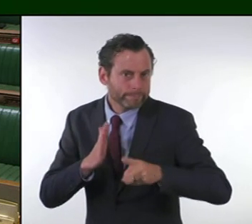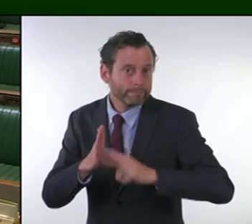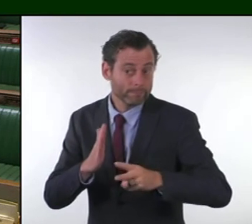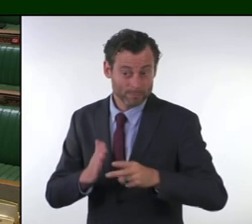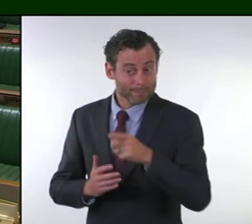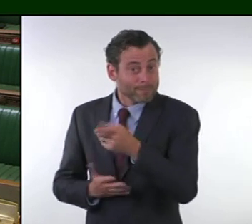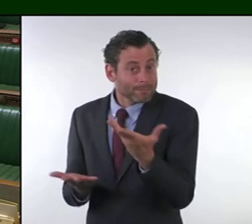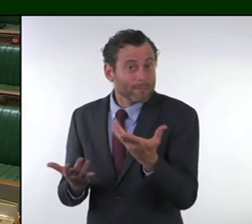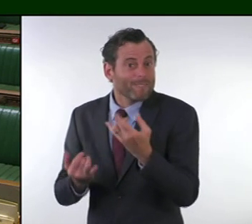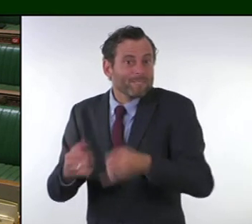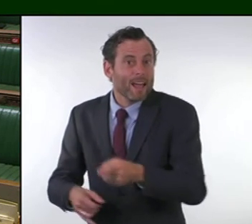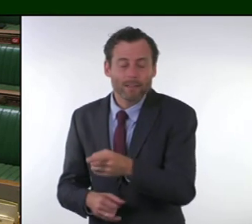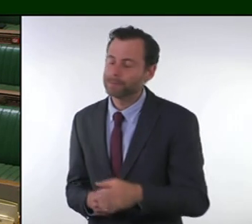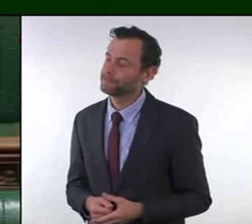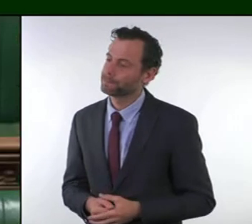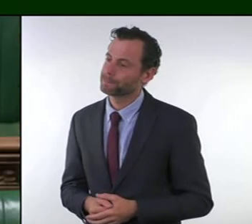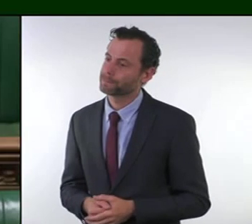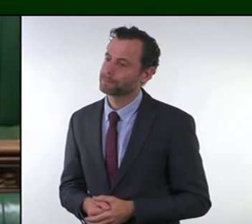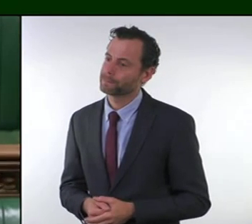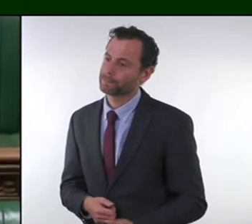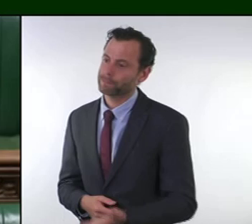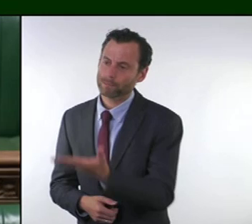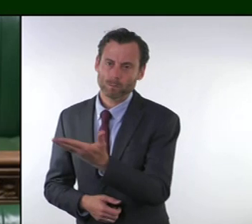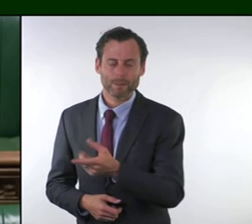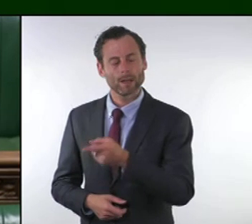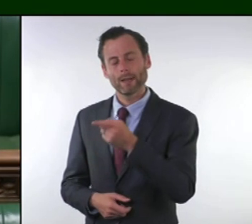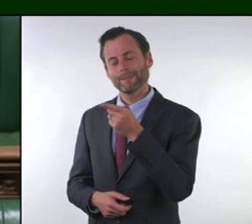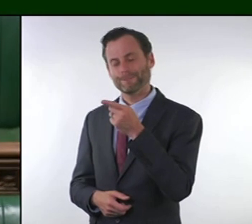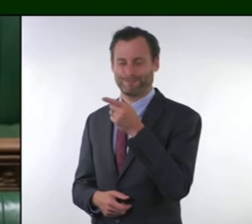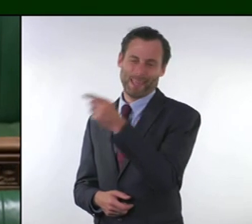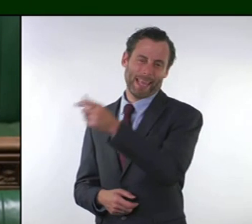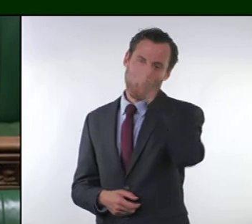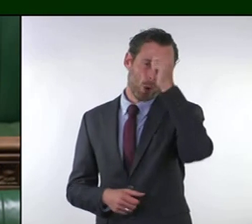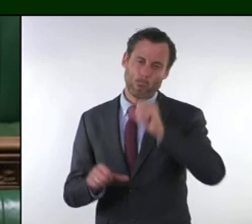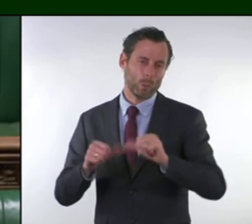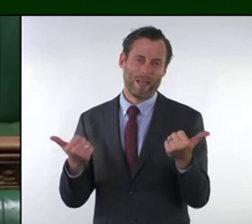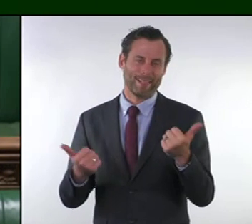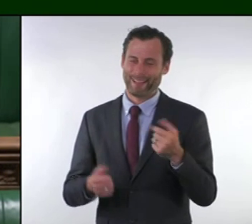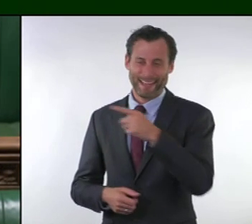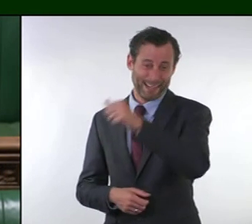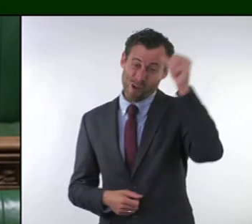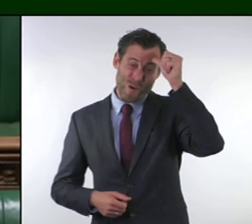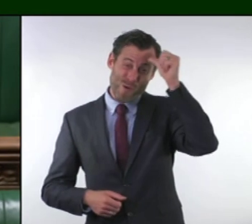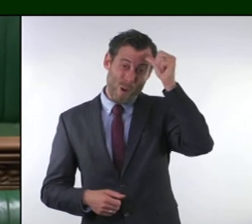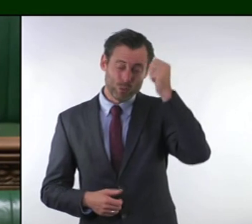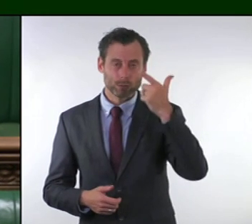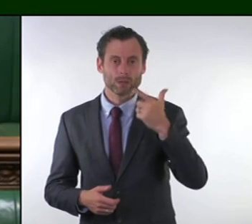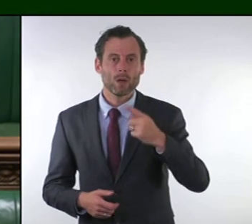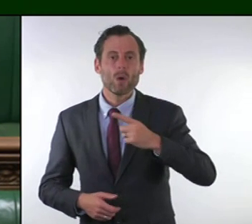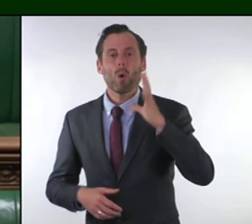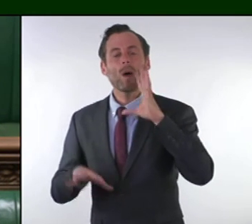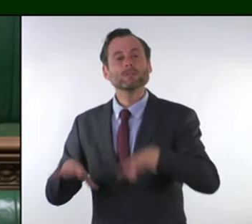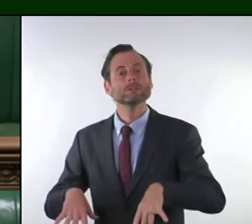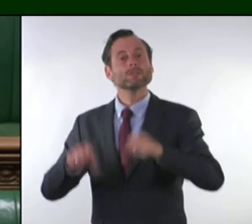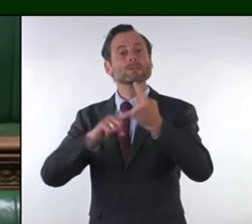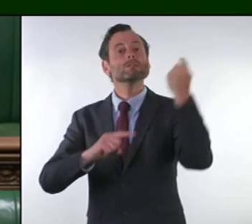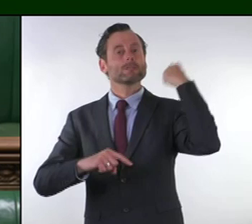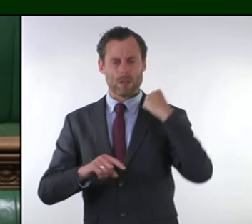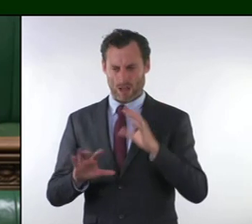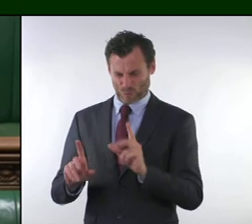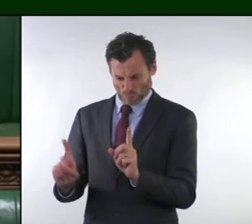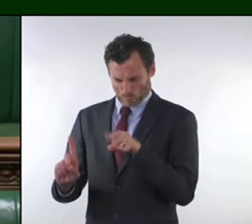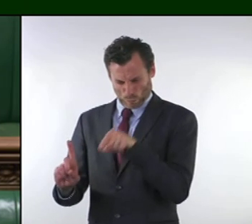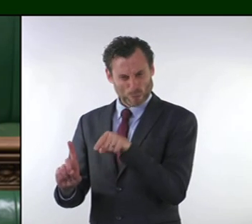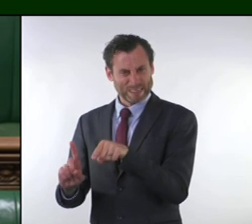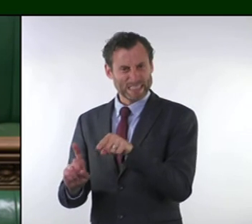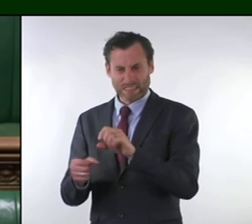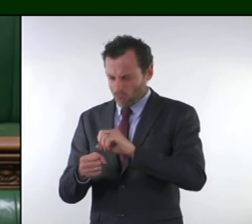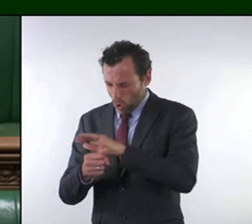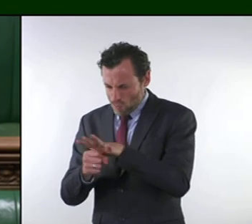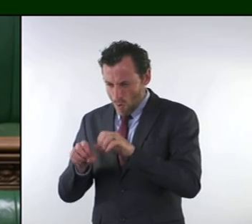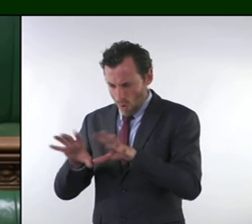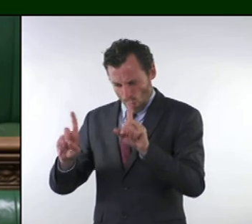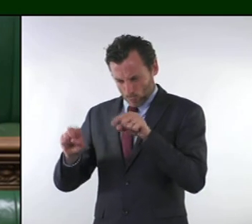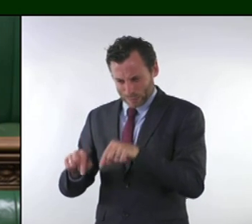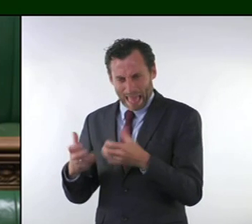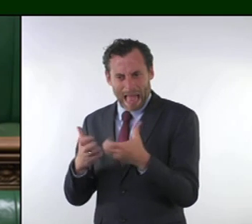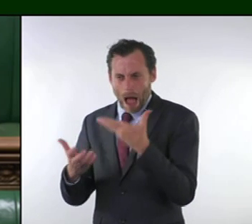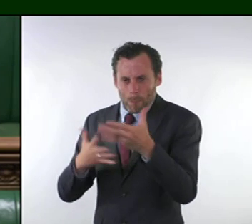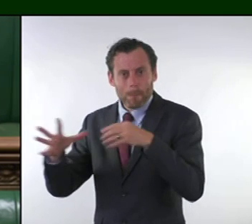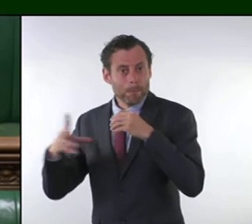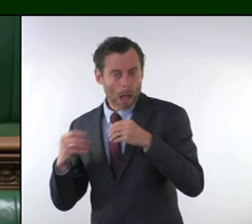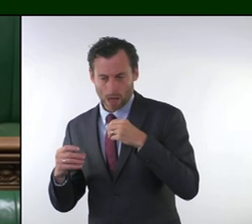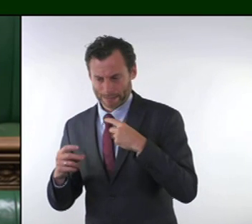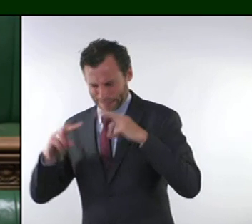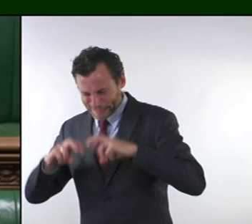The right honourable and learned Gentleman knows very well—or he should know very well—that the understanding of the disease has changed dramatically in the months that we have had it.